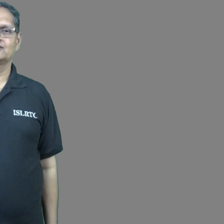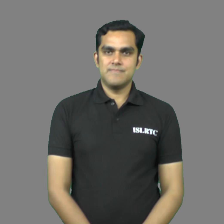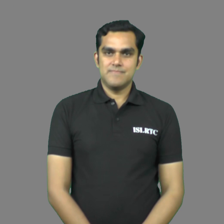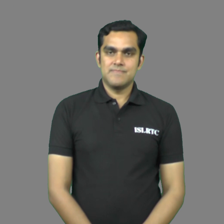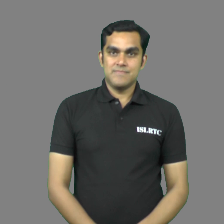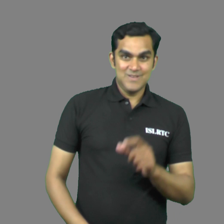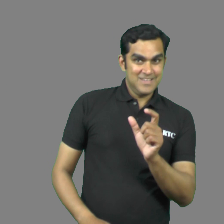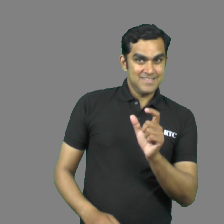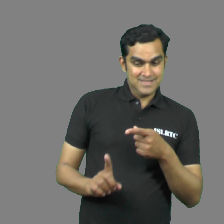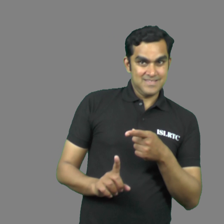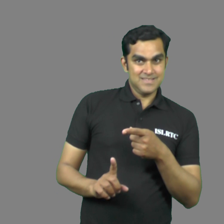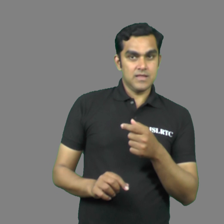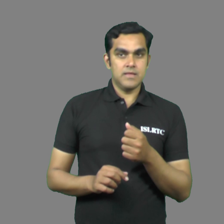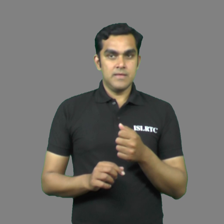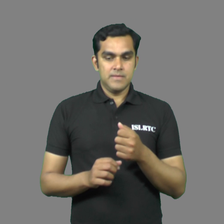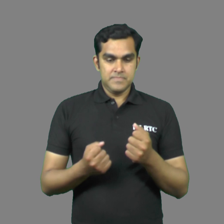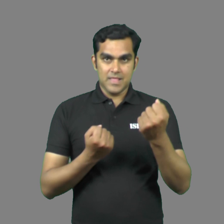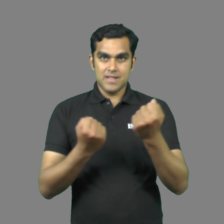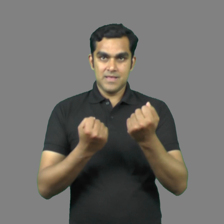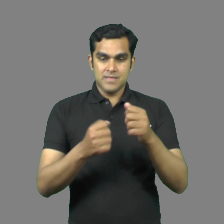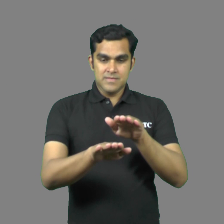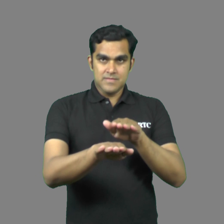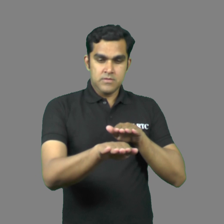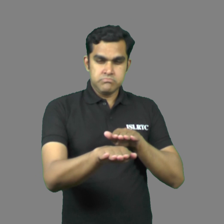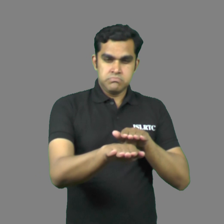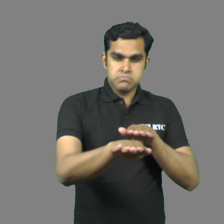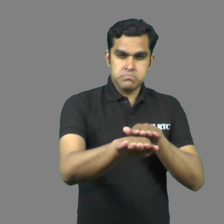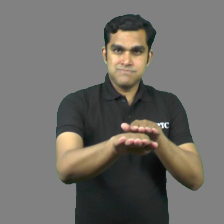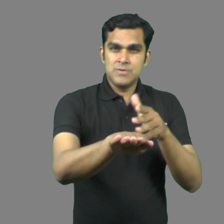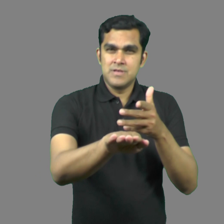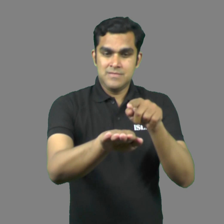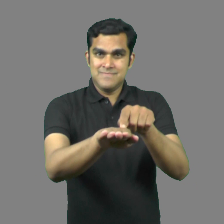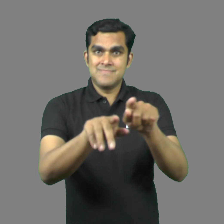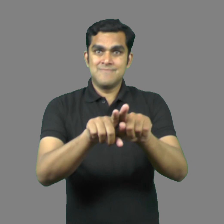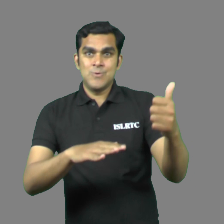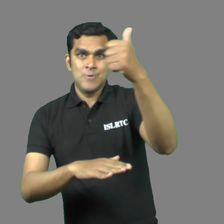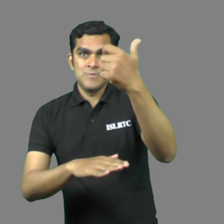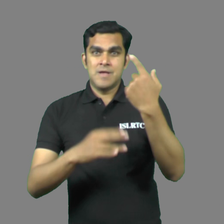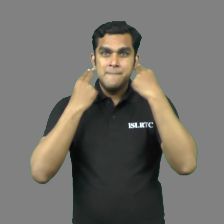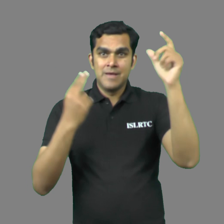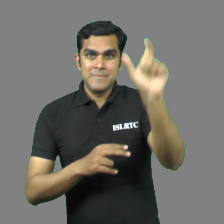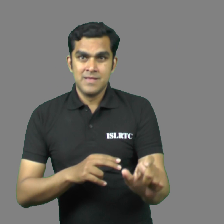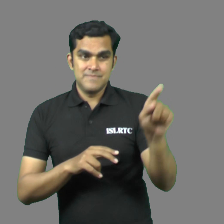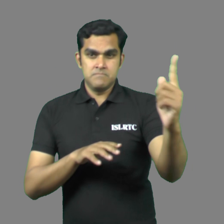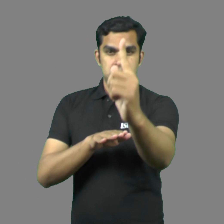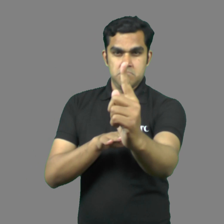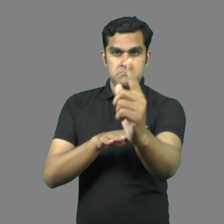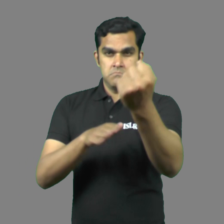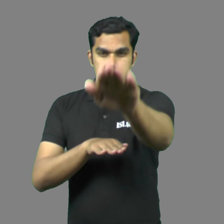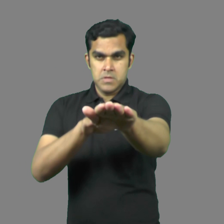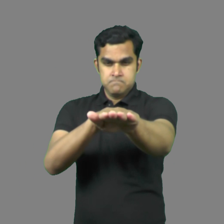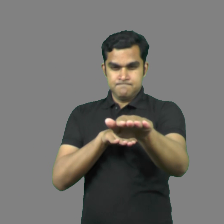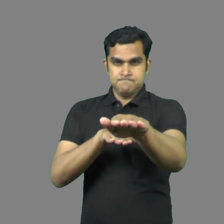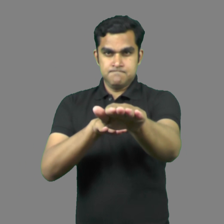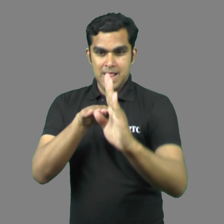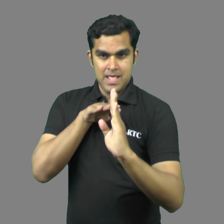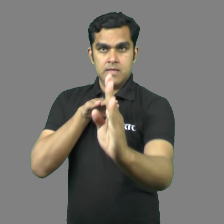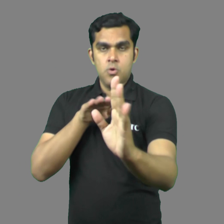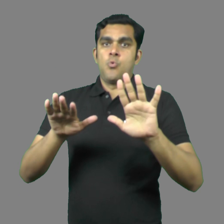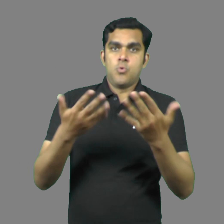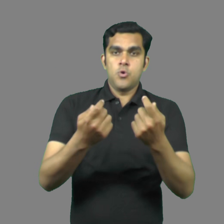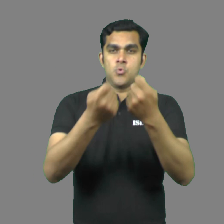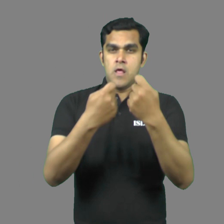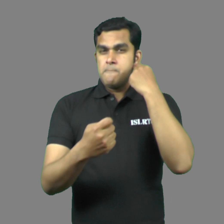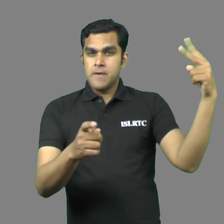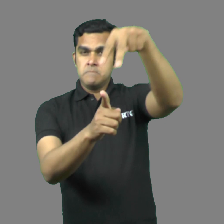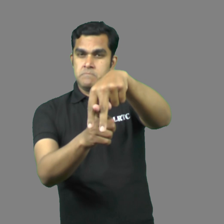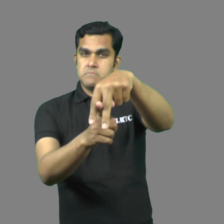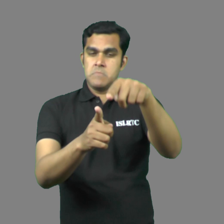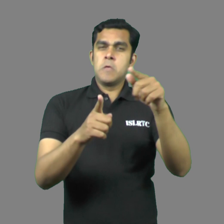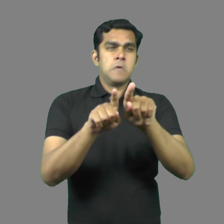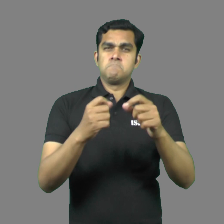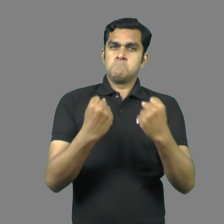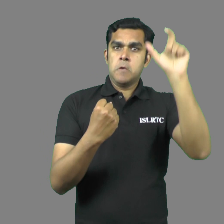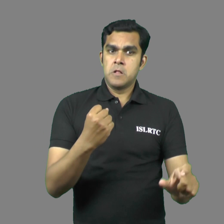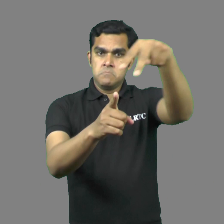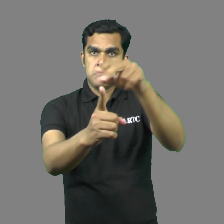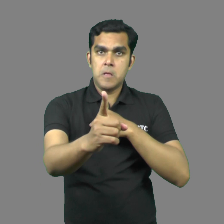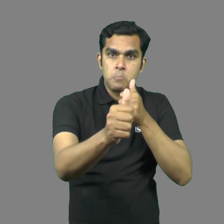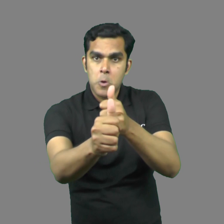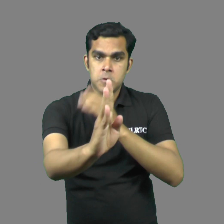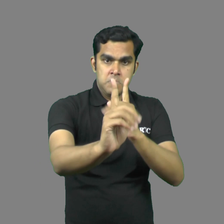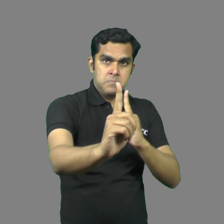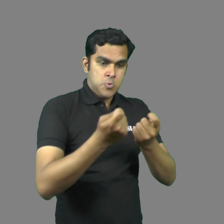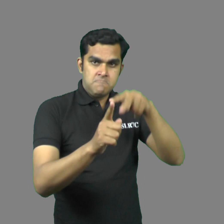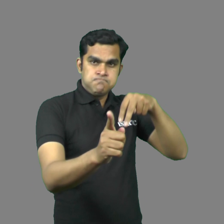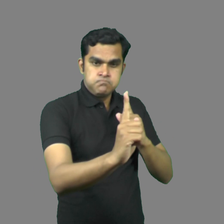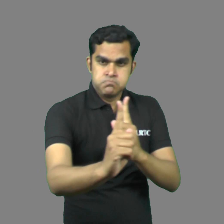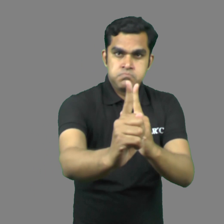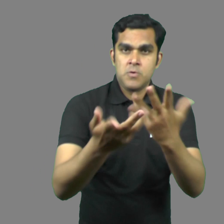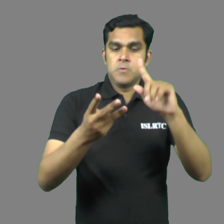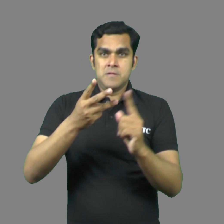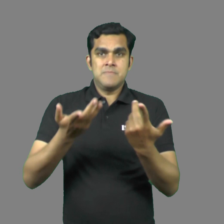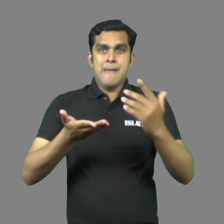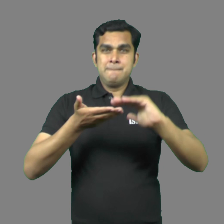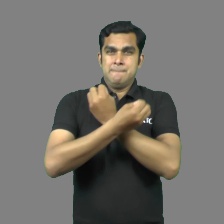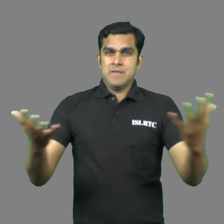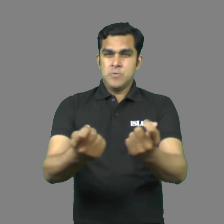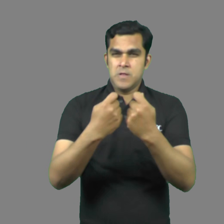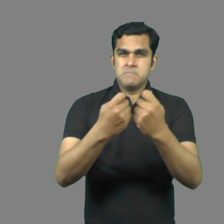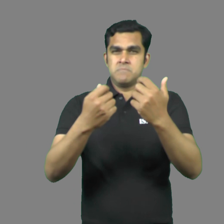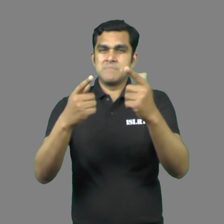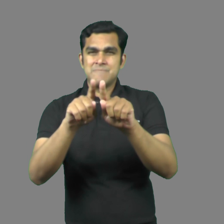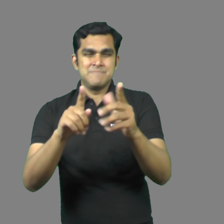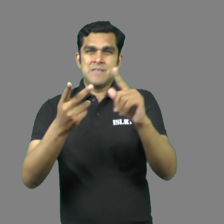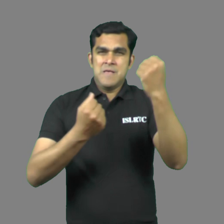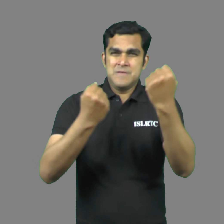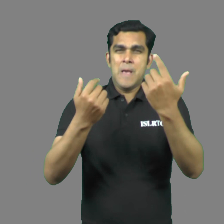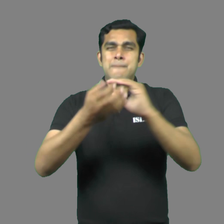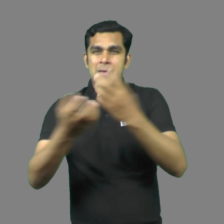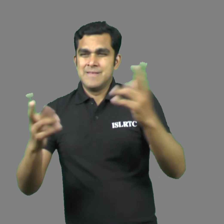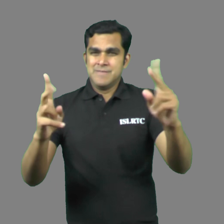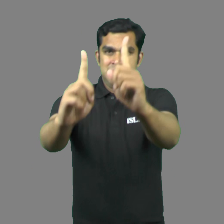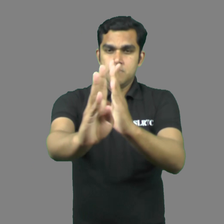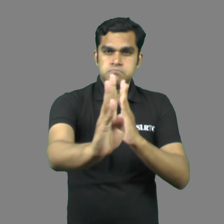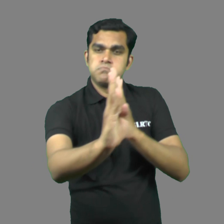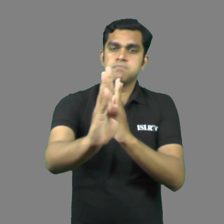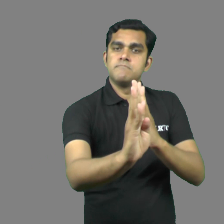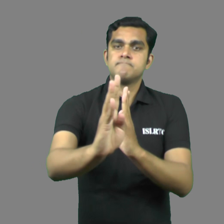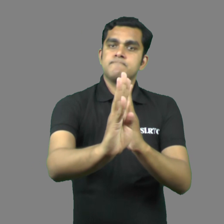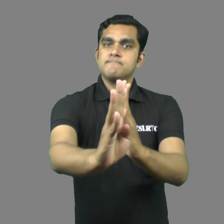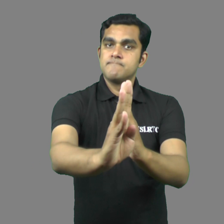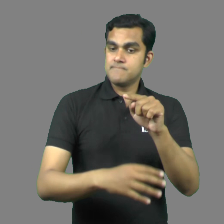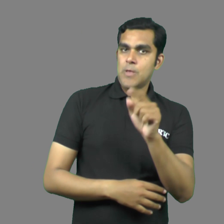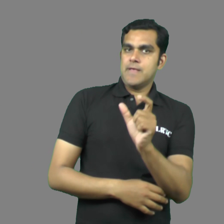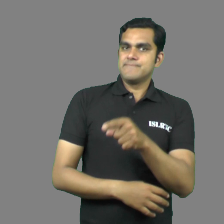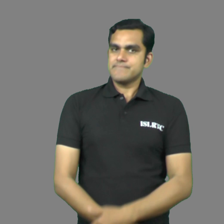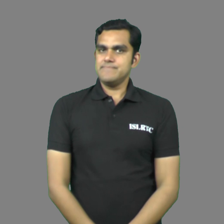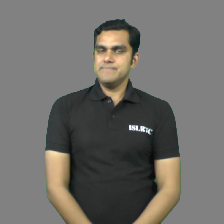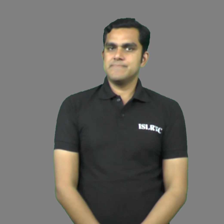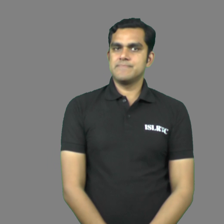Procession